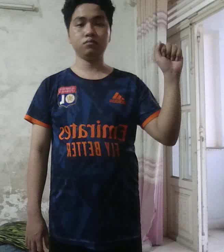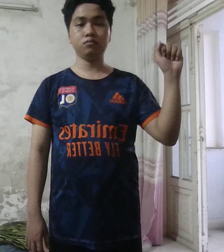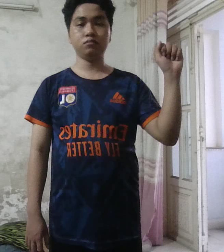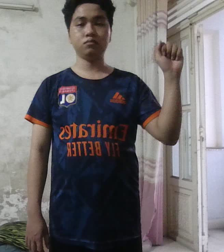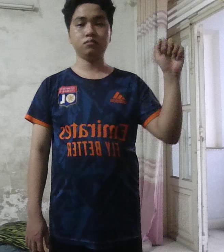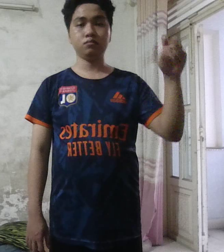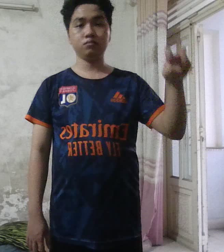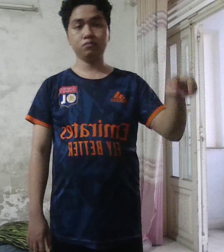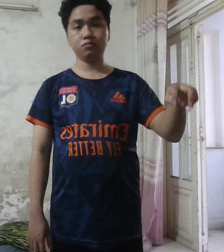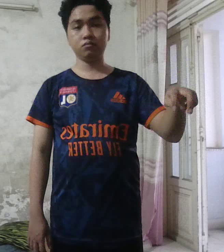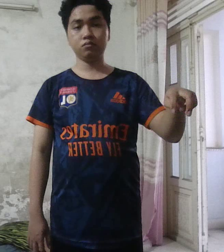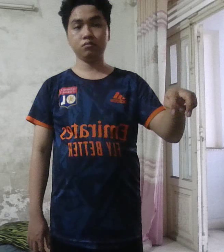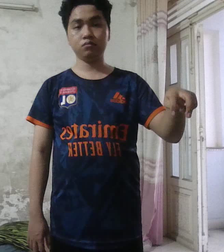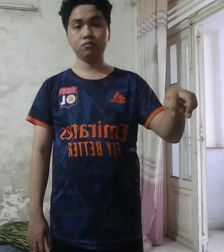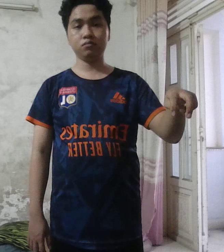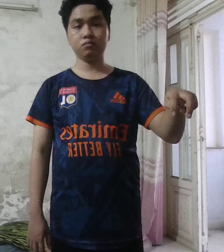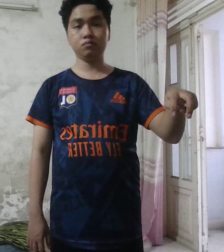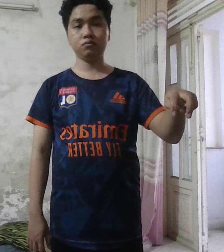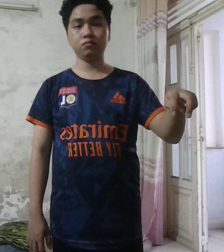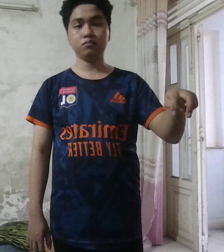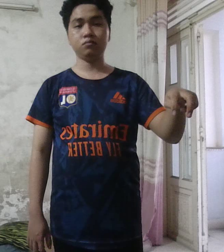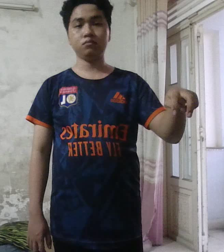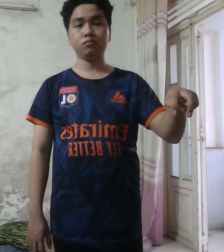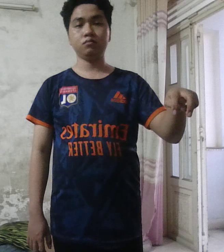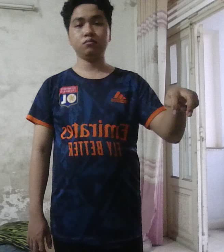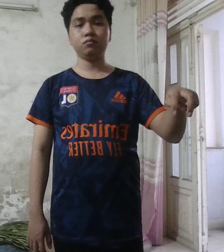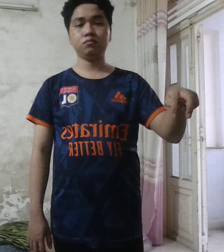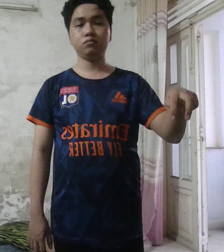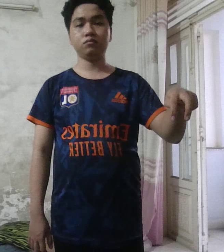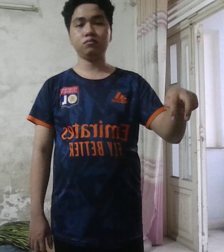â